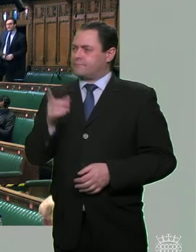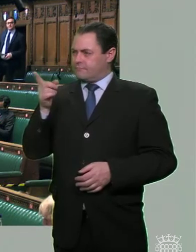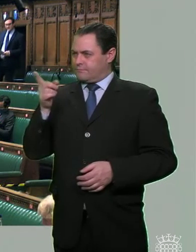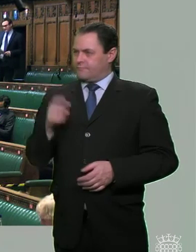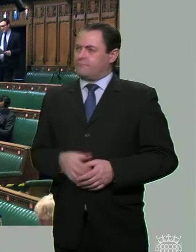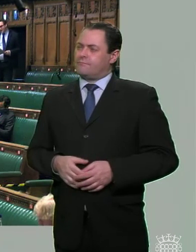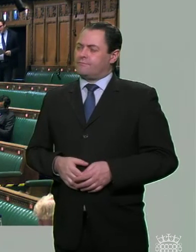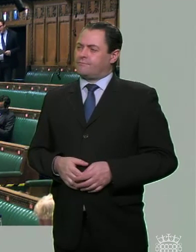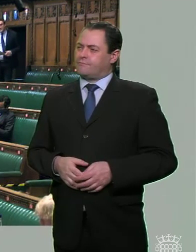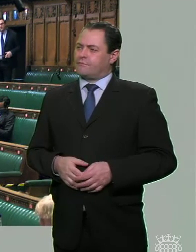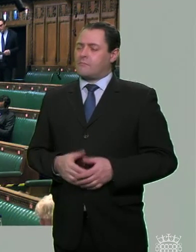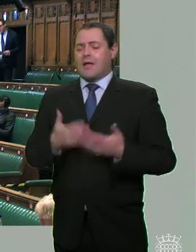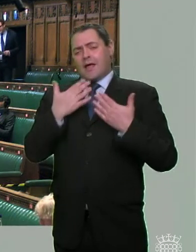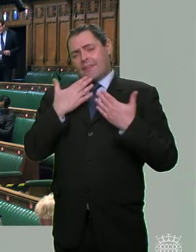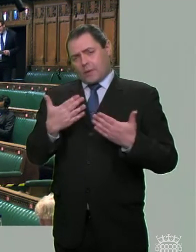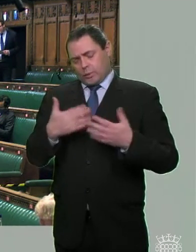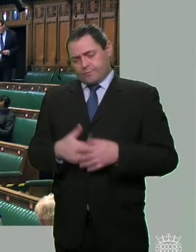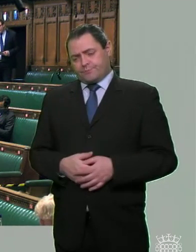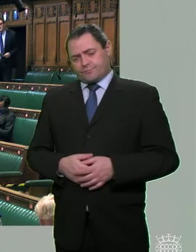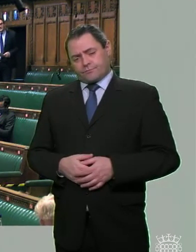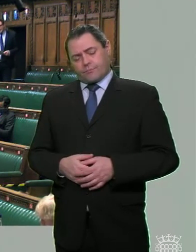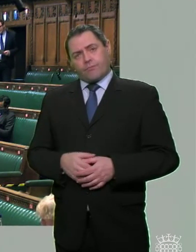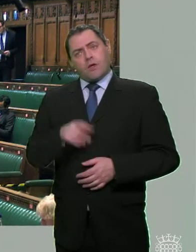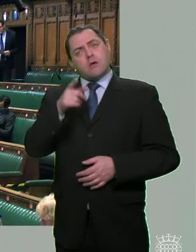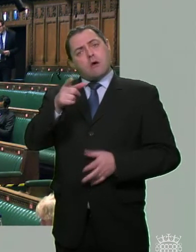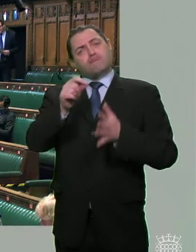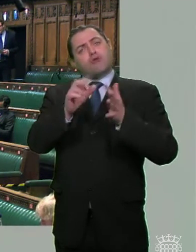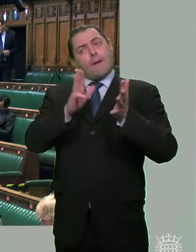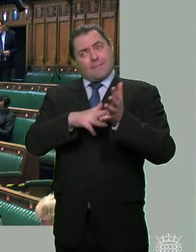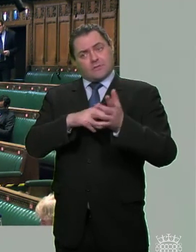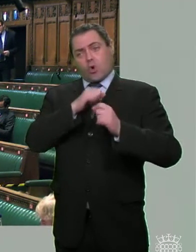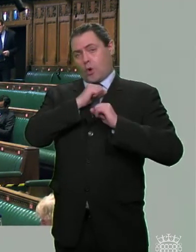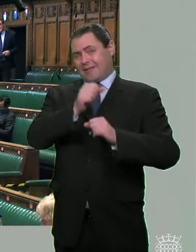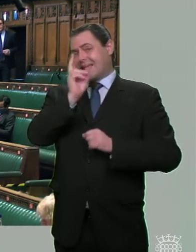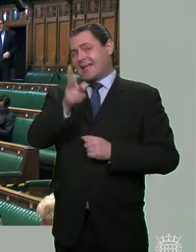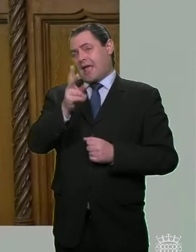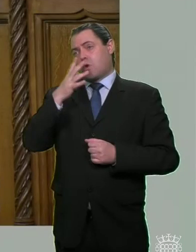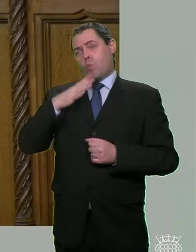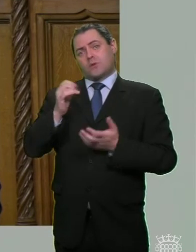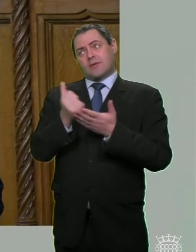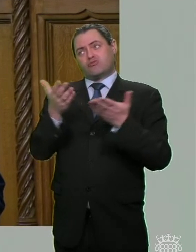I commend the Prime Minister for reaffirming his commitment to levelling up the nation.